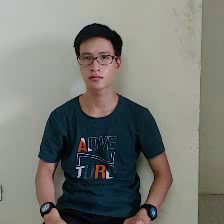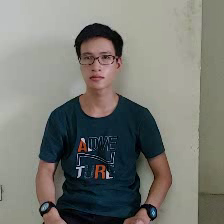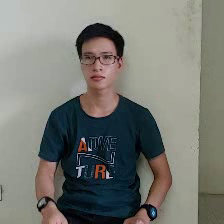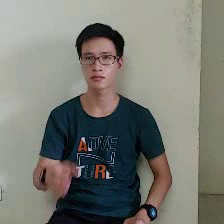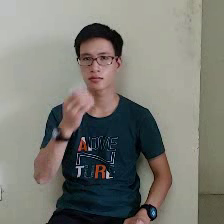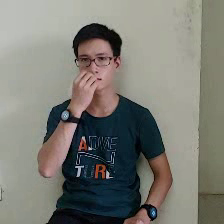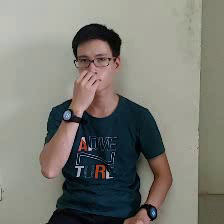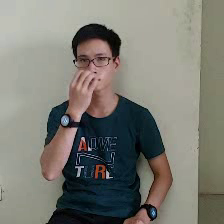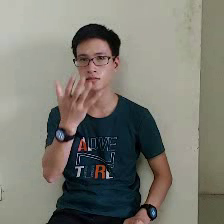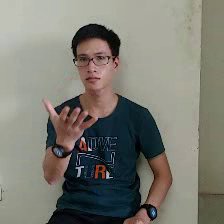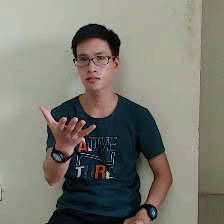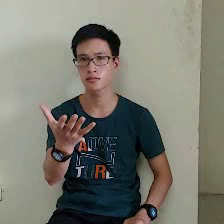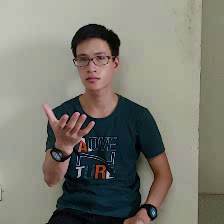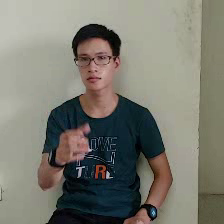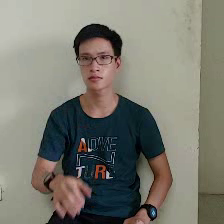Cảm ơn